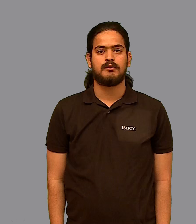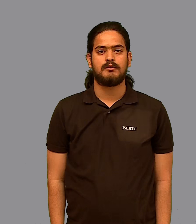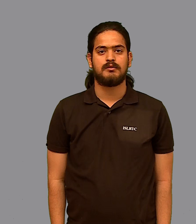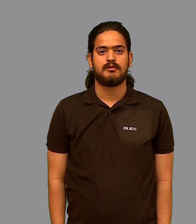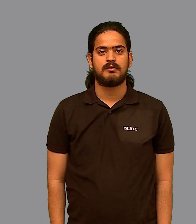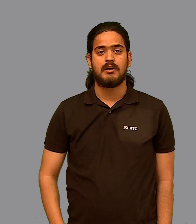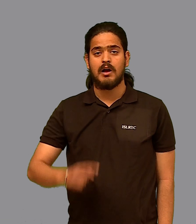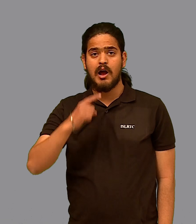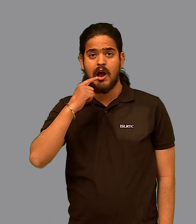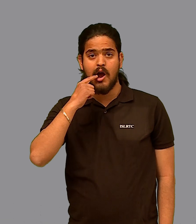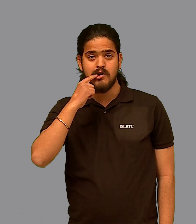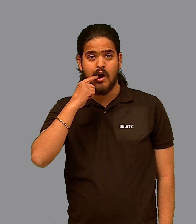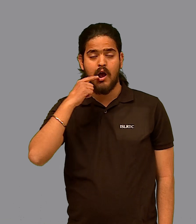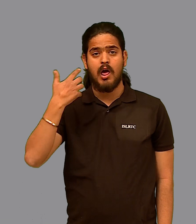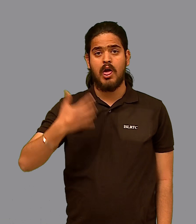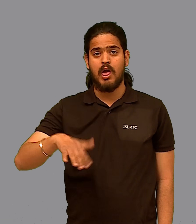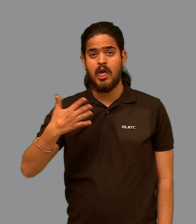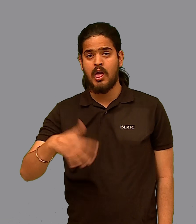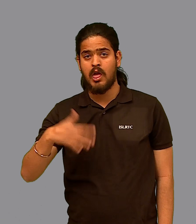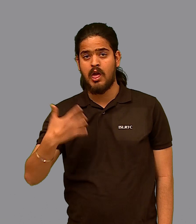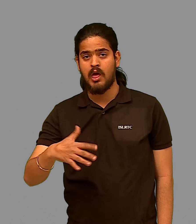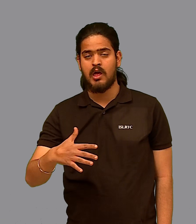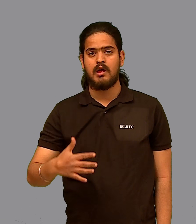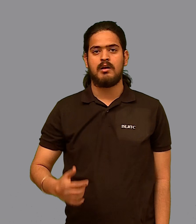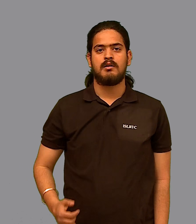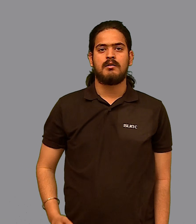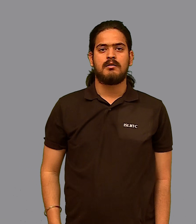Chilli